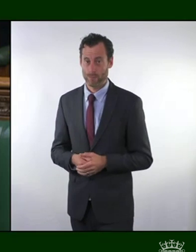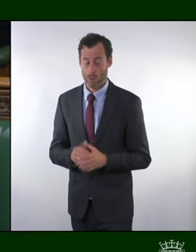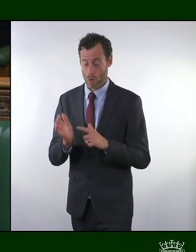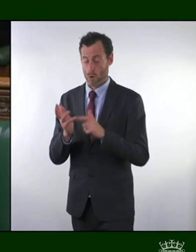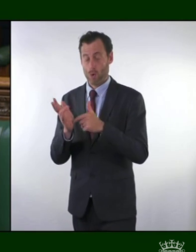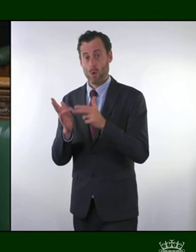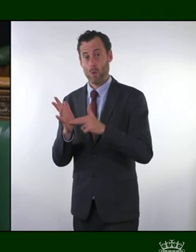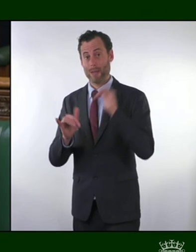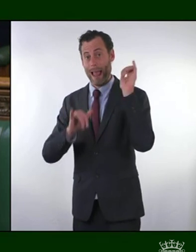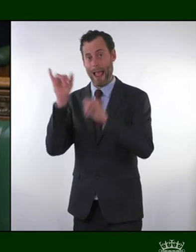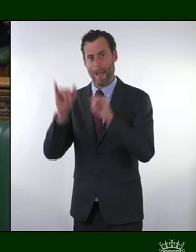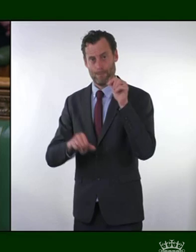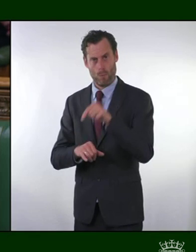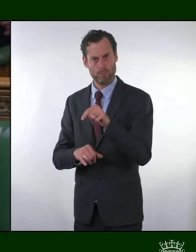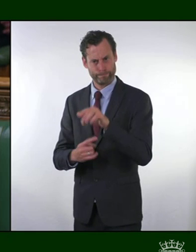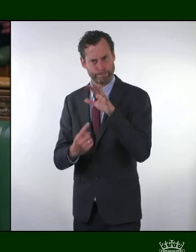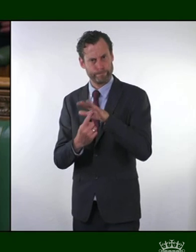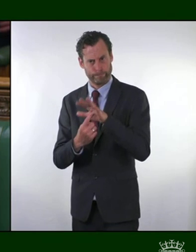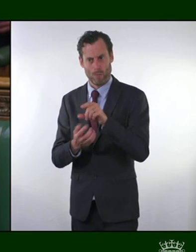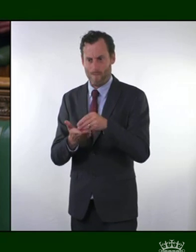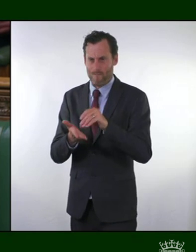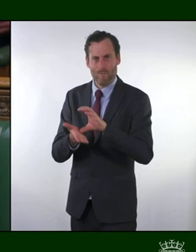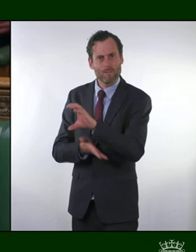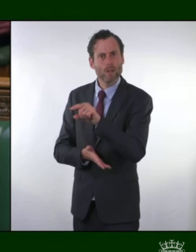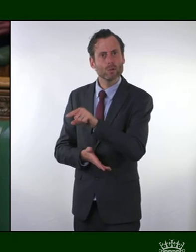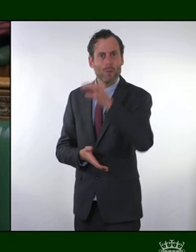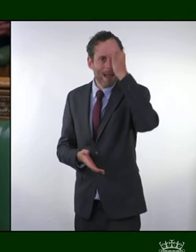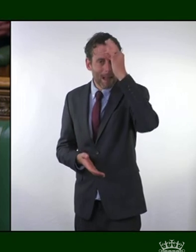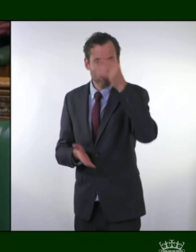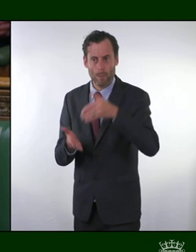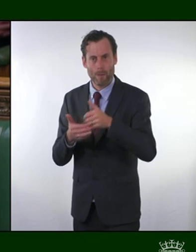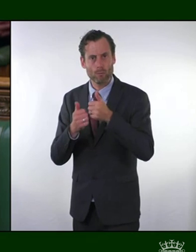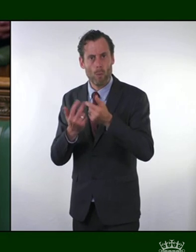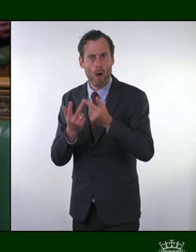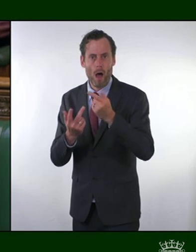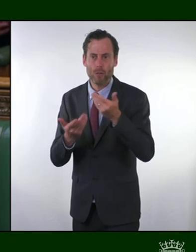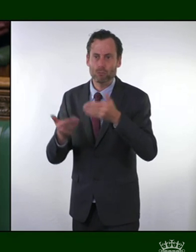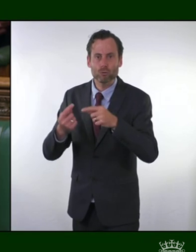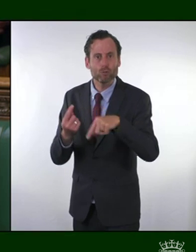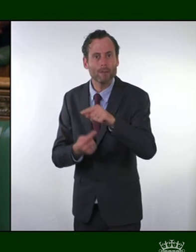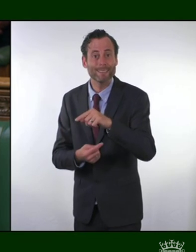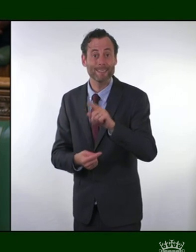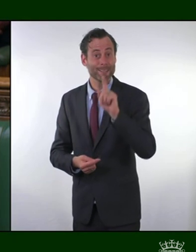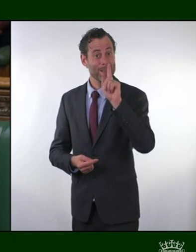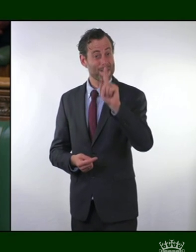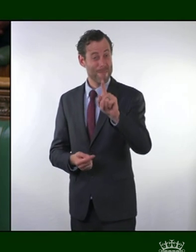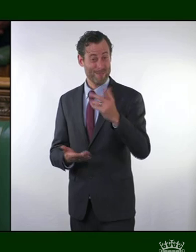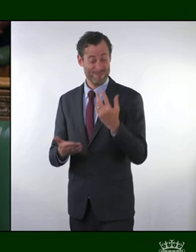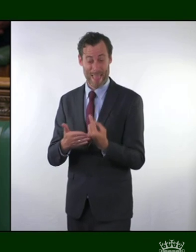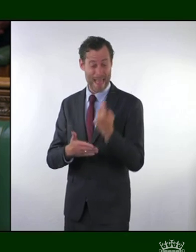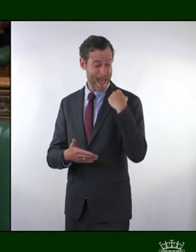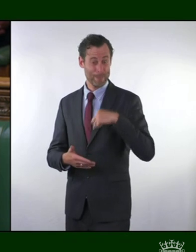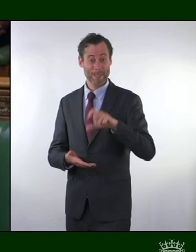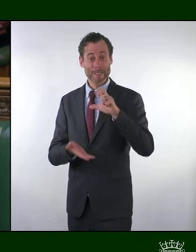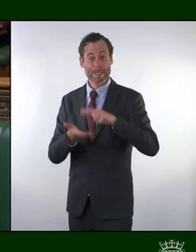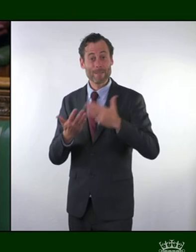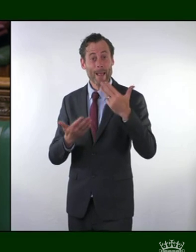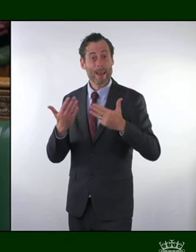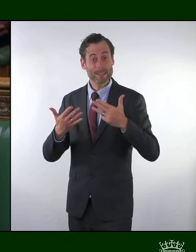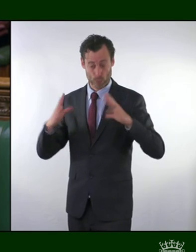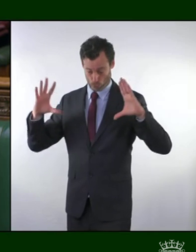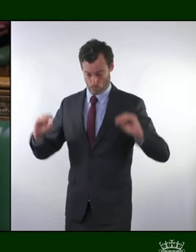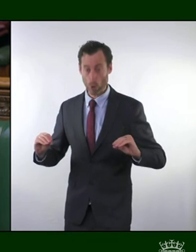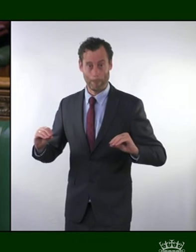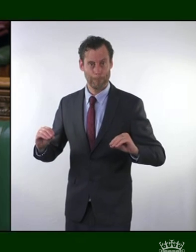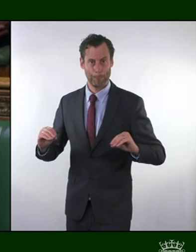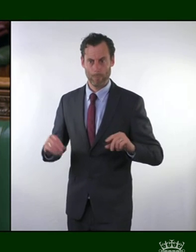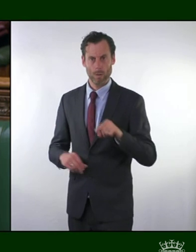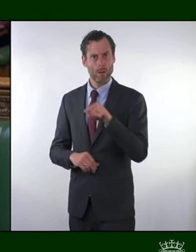Luton airport provides direct funding to Luton Borough Council and many local charities in my constituency, but covid-19 has had a huge impact on that commercial and charitable income.